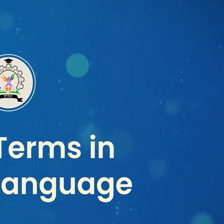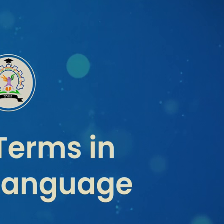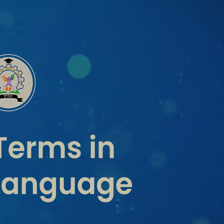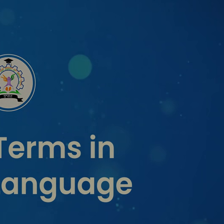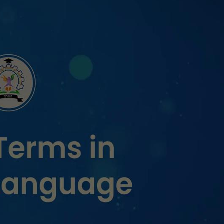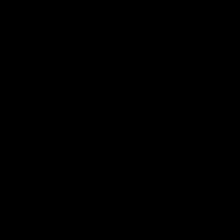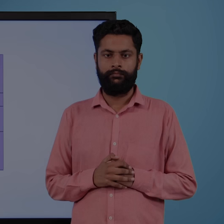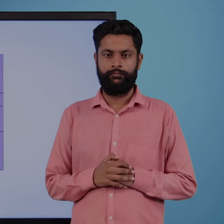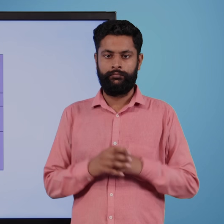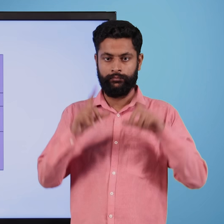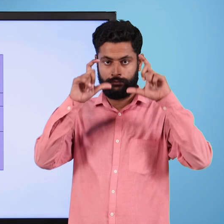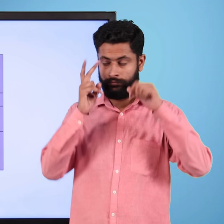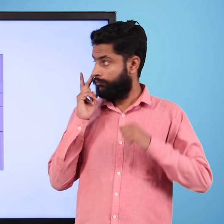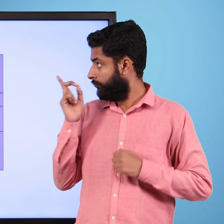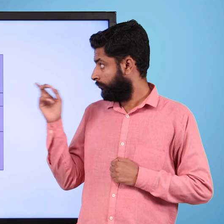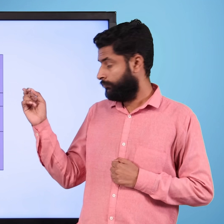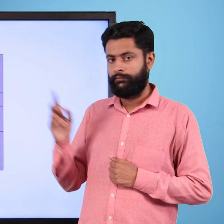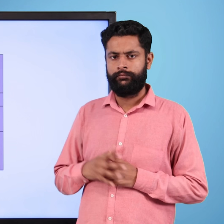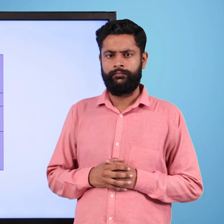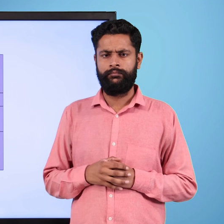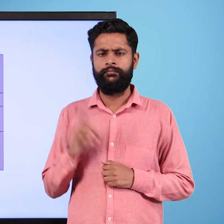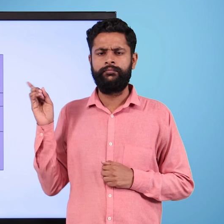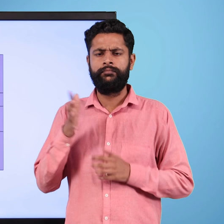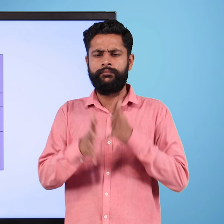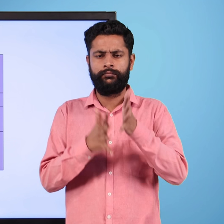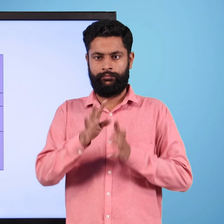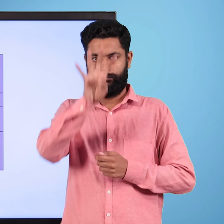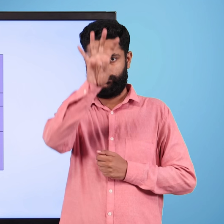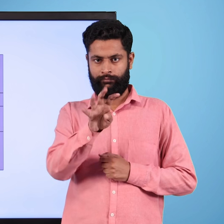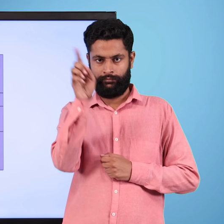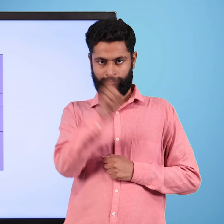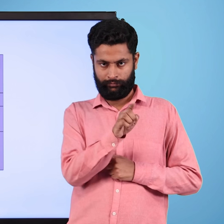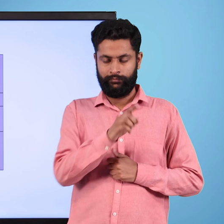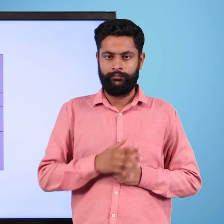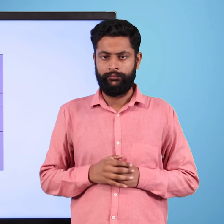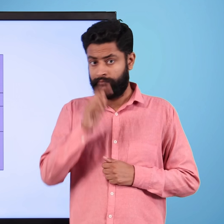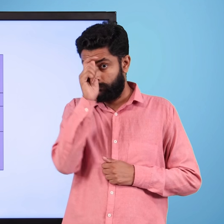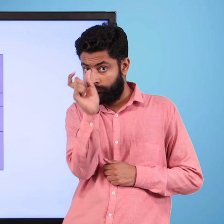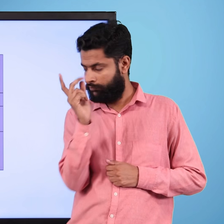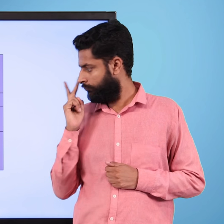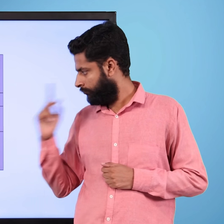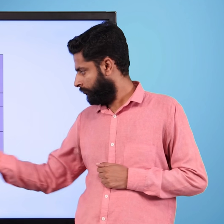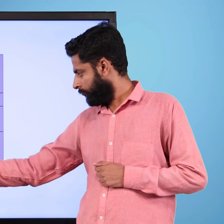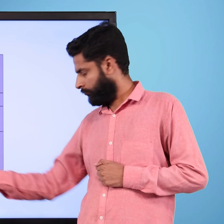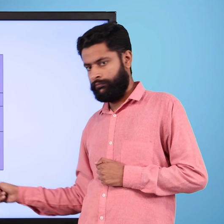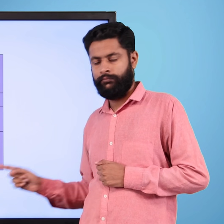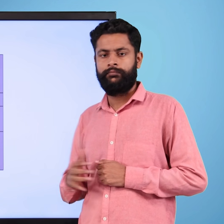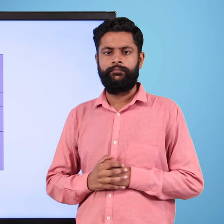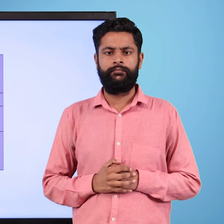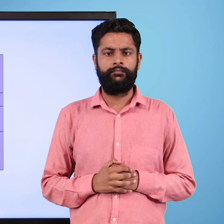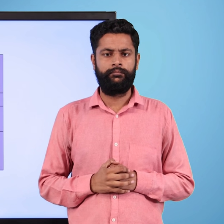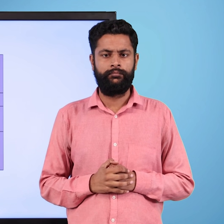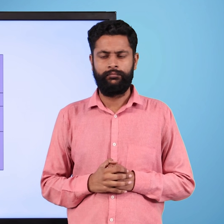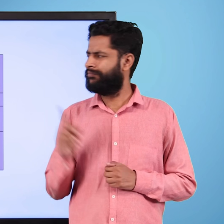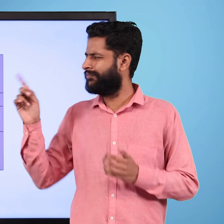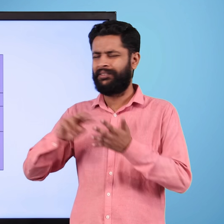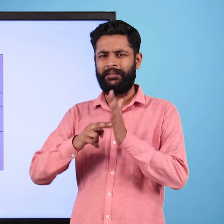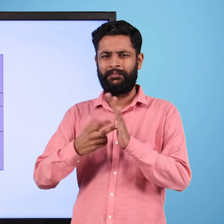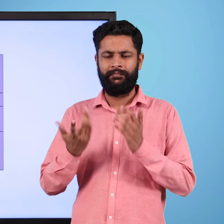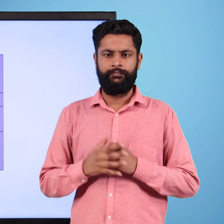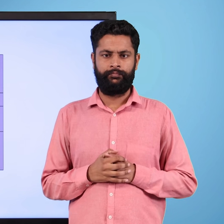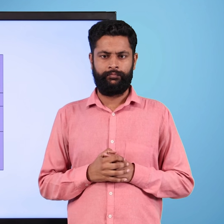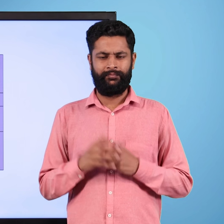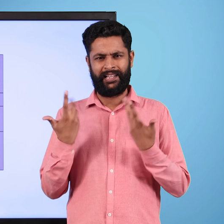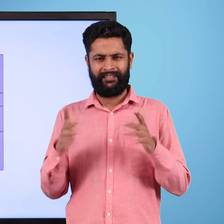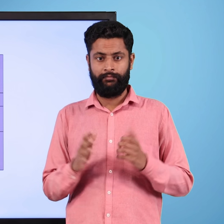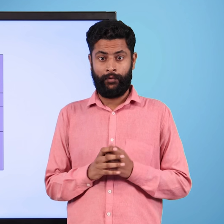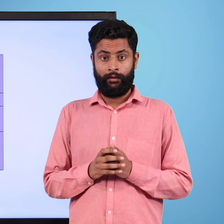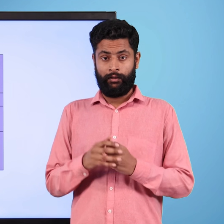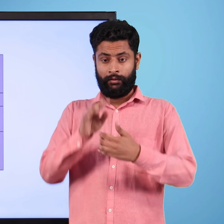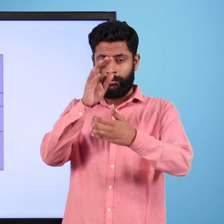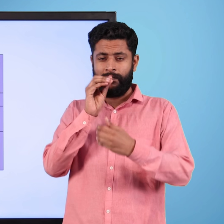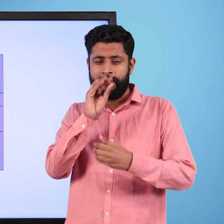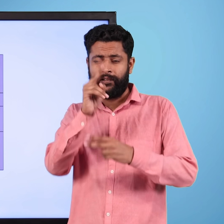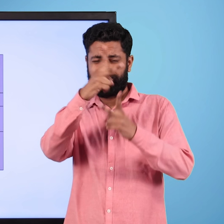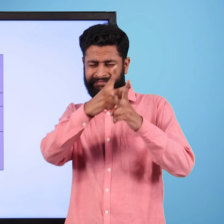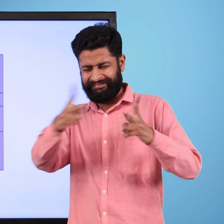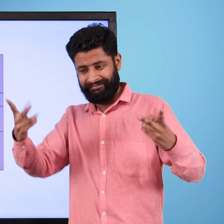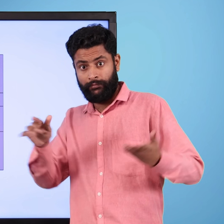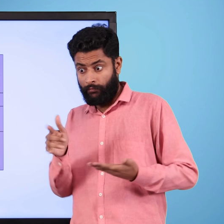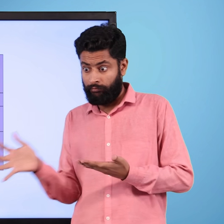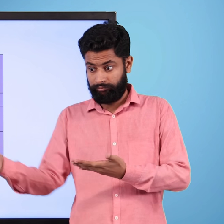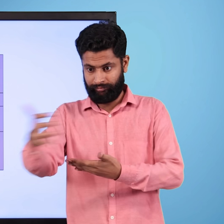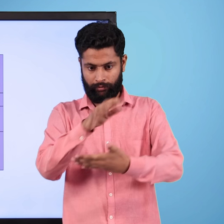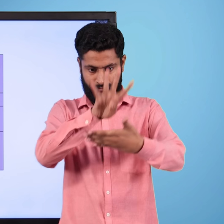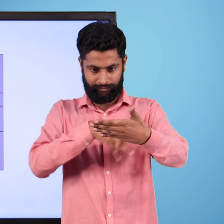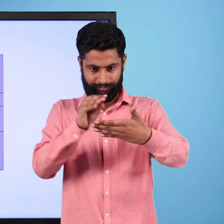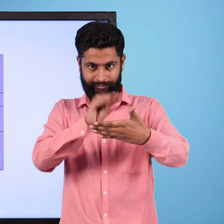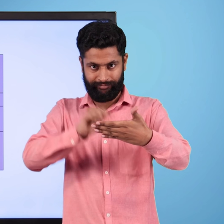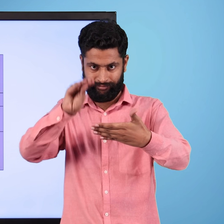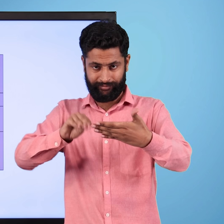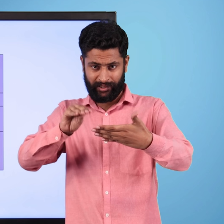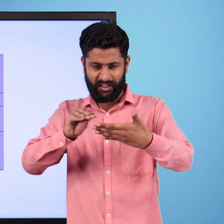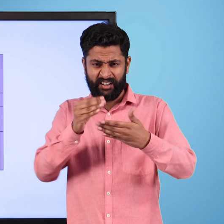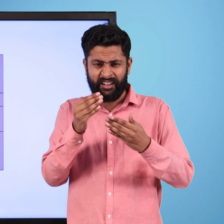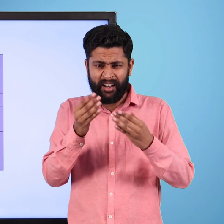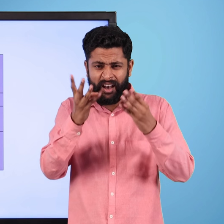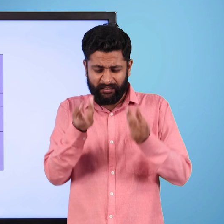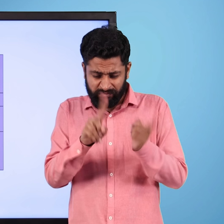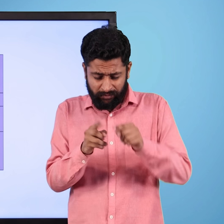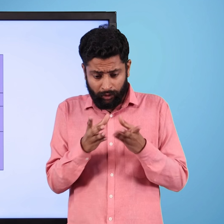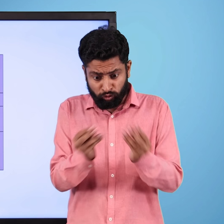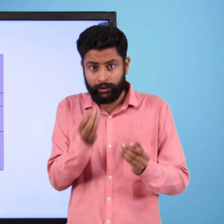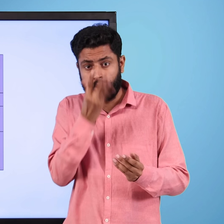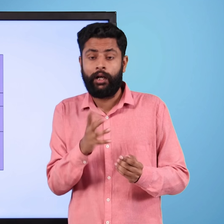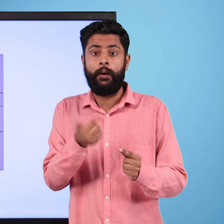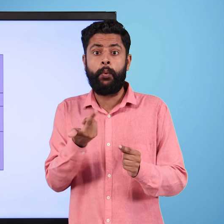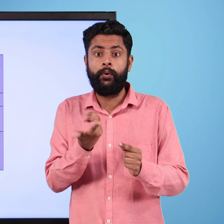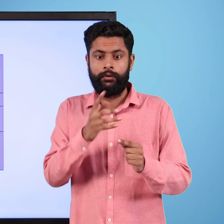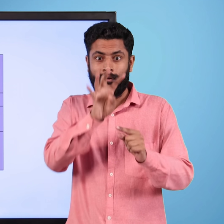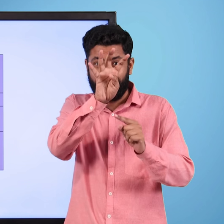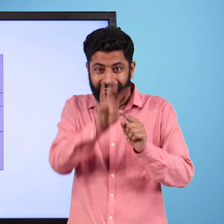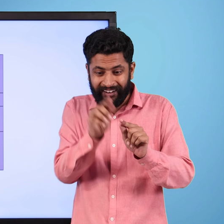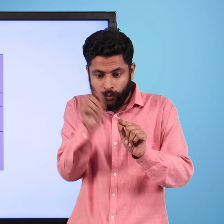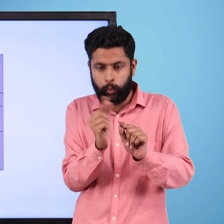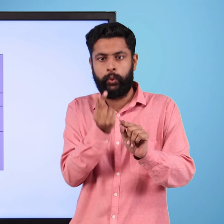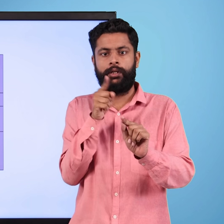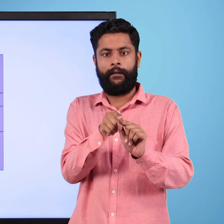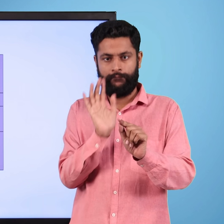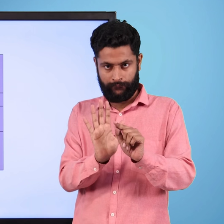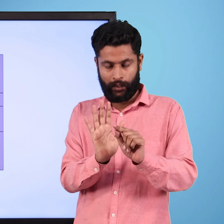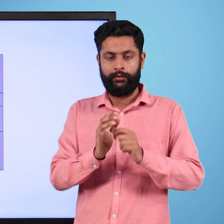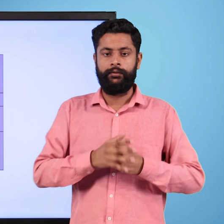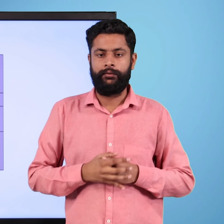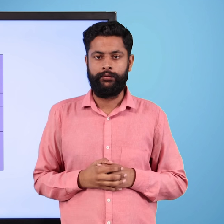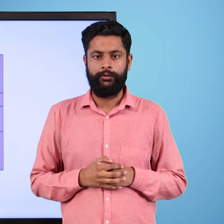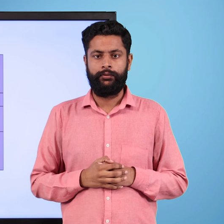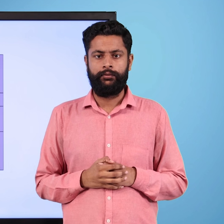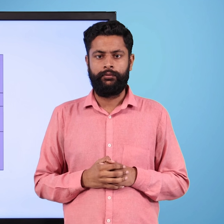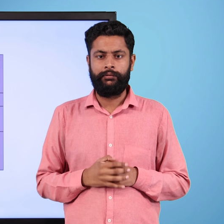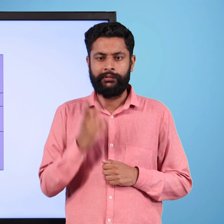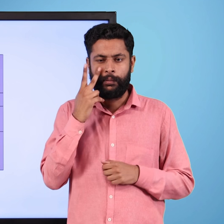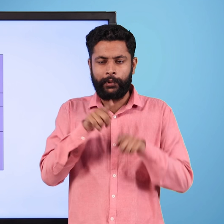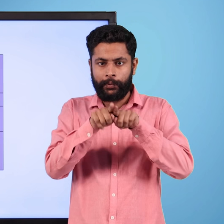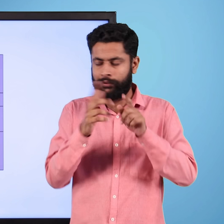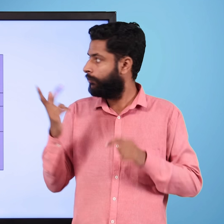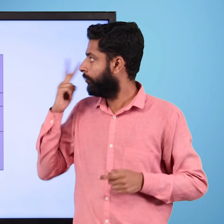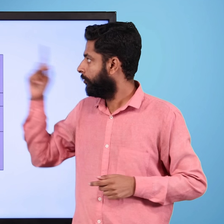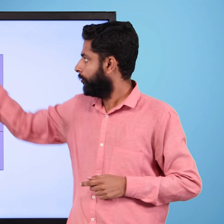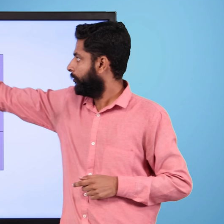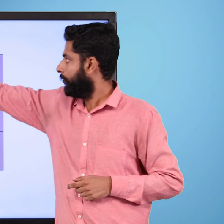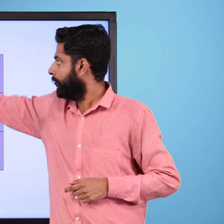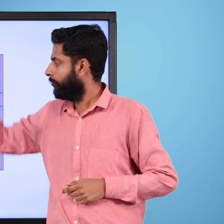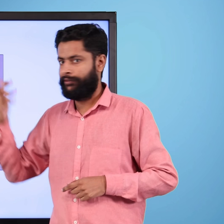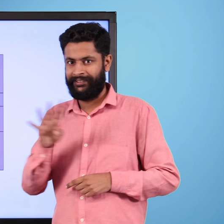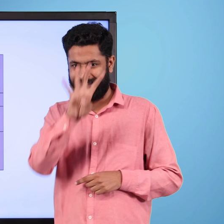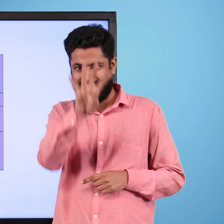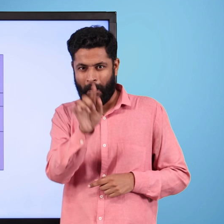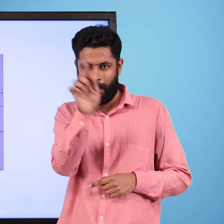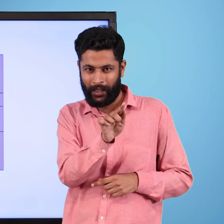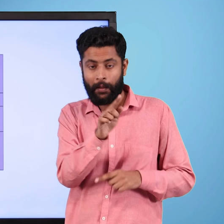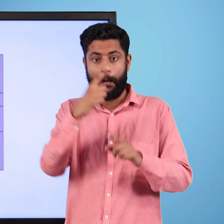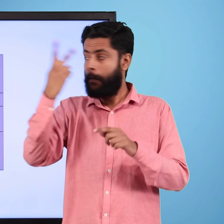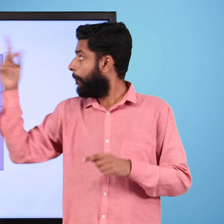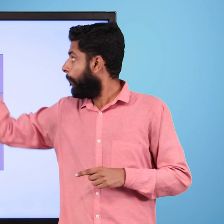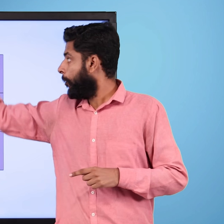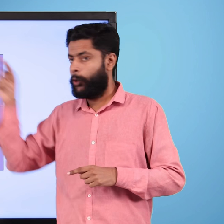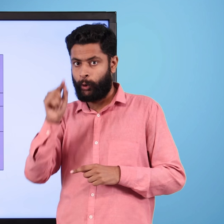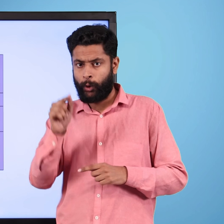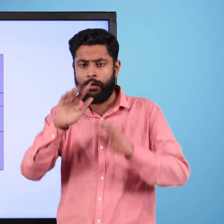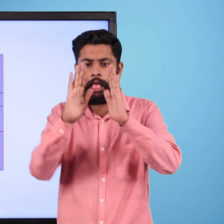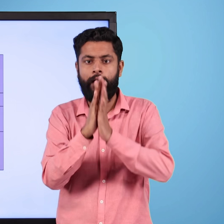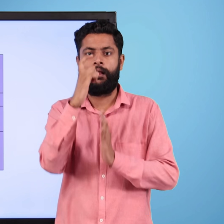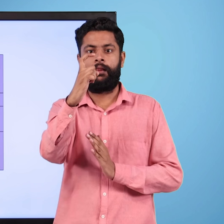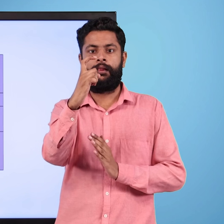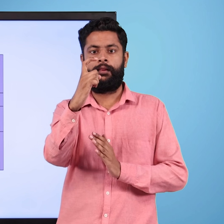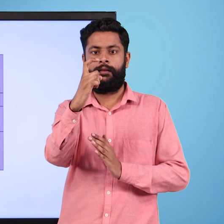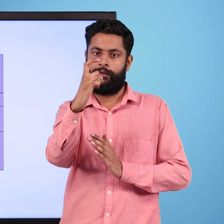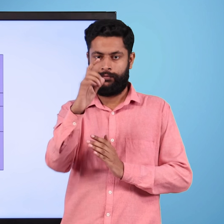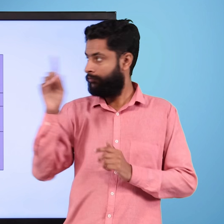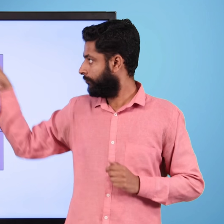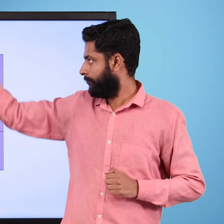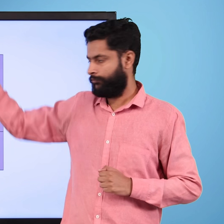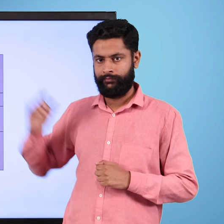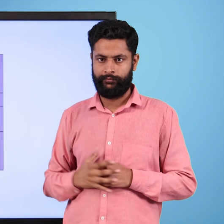tally mark This sign means tally mark. To get a particular information from the given data quickly, the data can be arranged in a tabular form using tally marks. For example, the tally marks here represent the quantity of 7.